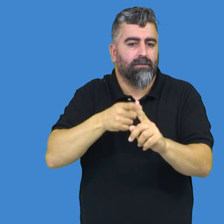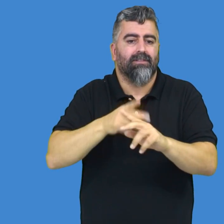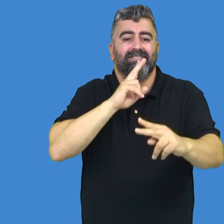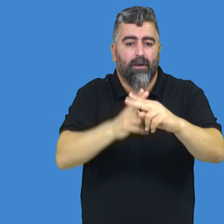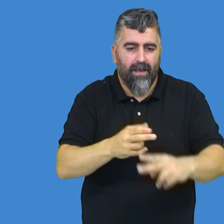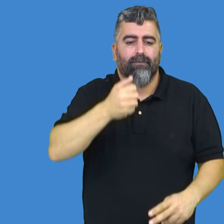nombre